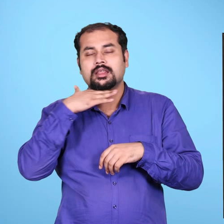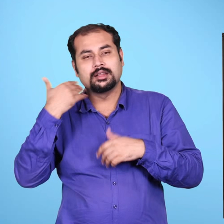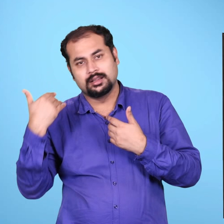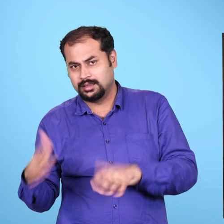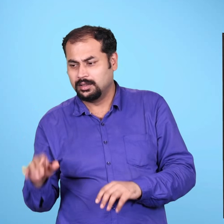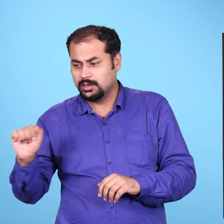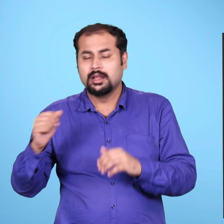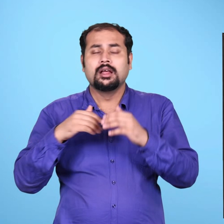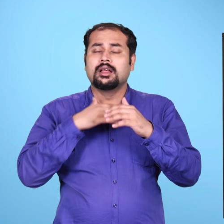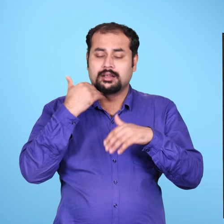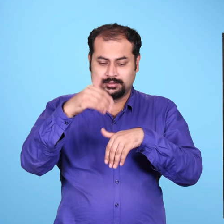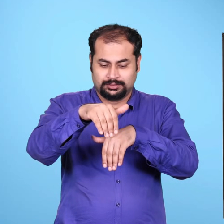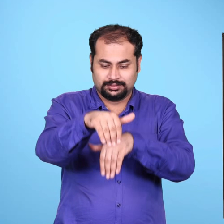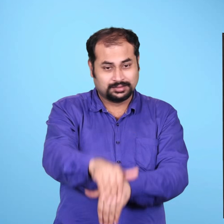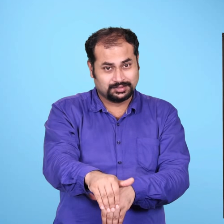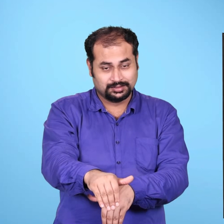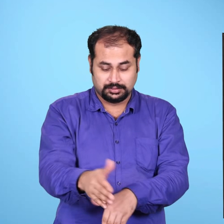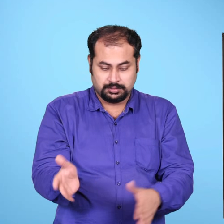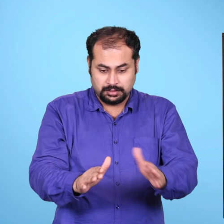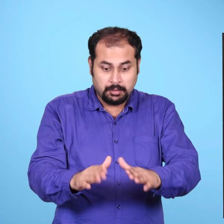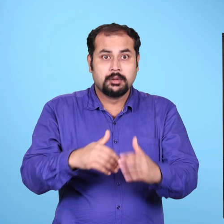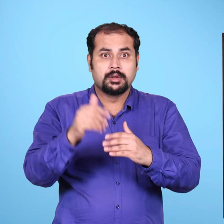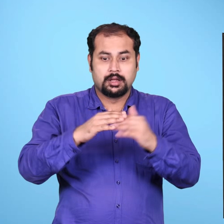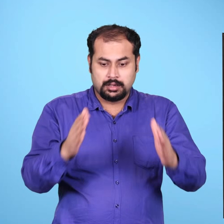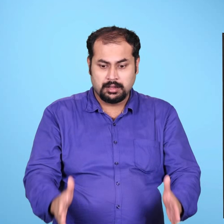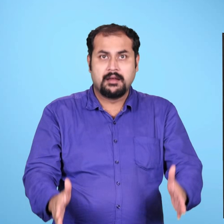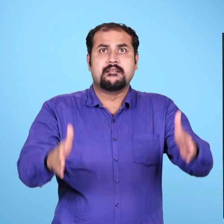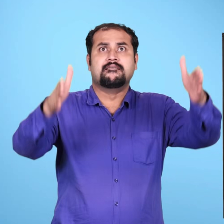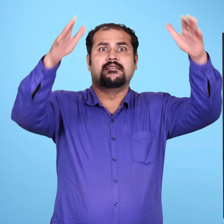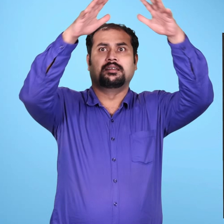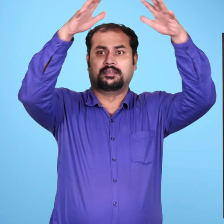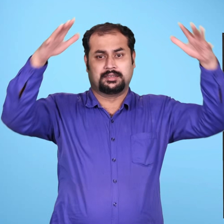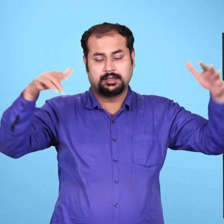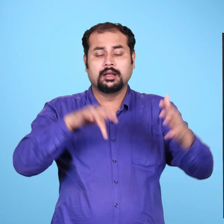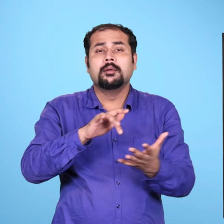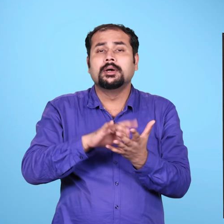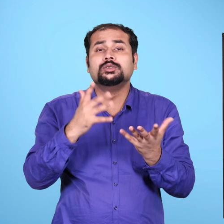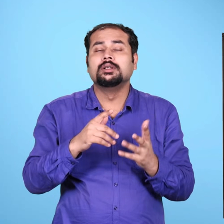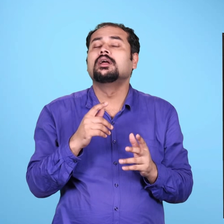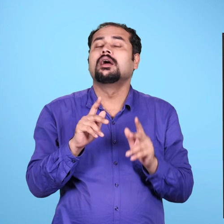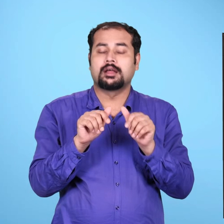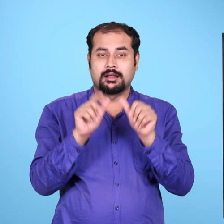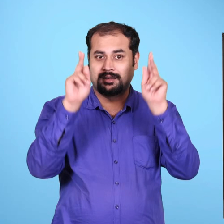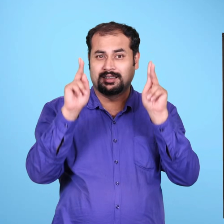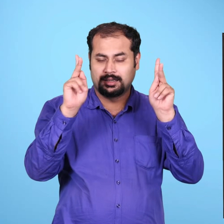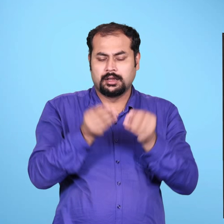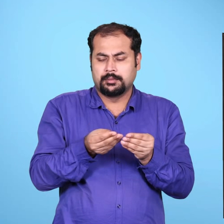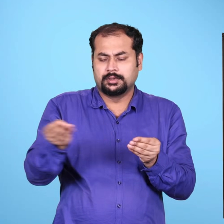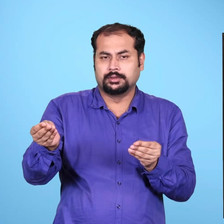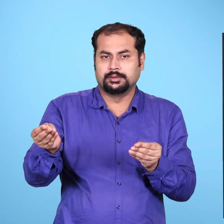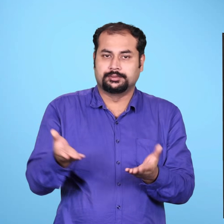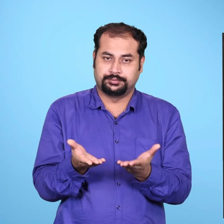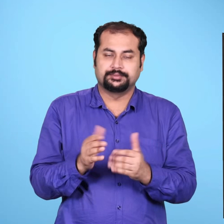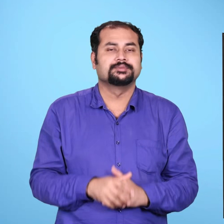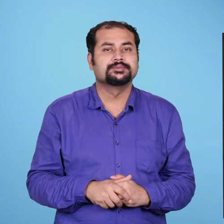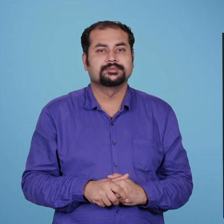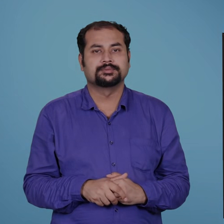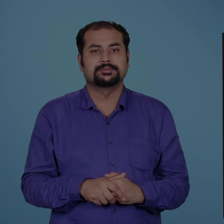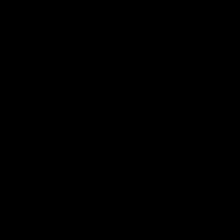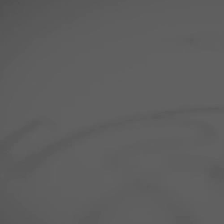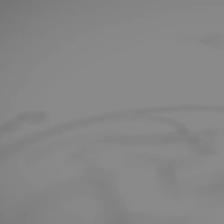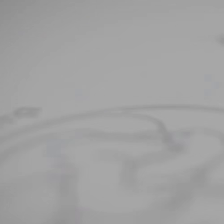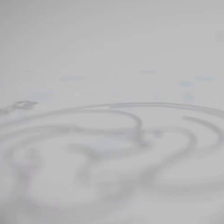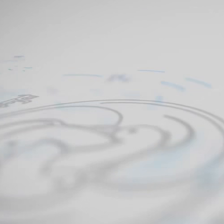where he is buried, is in Agra.